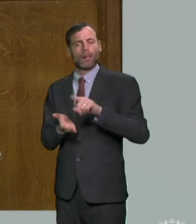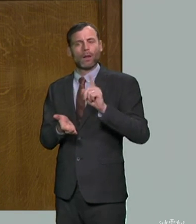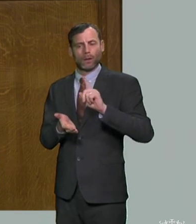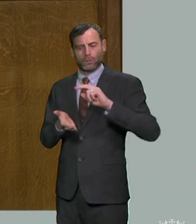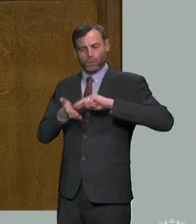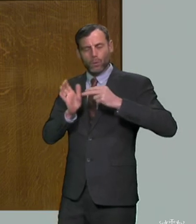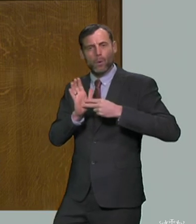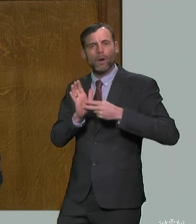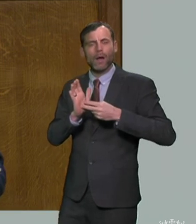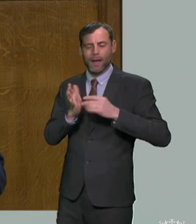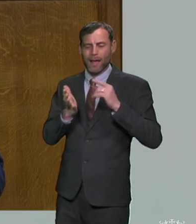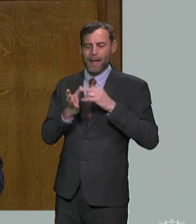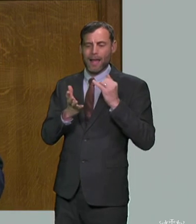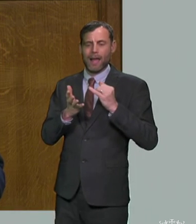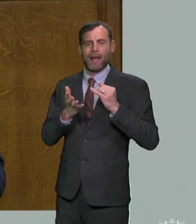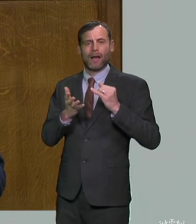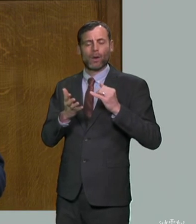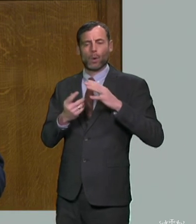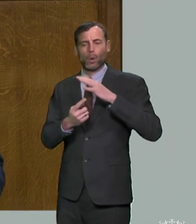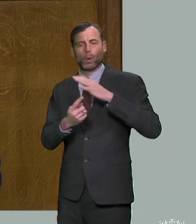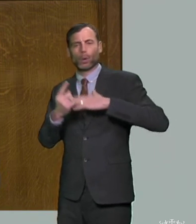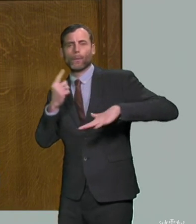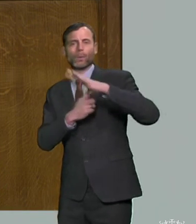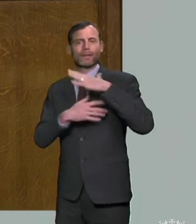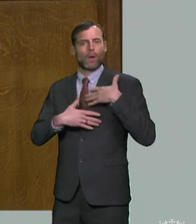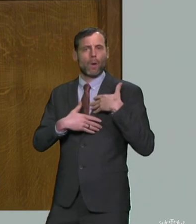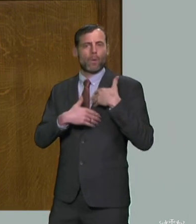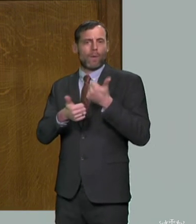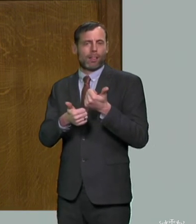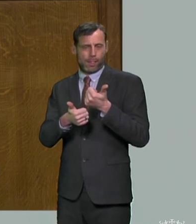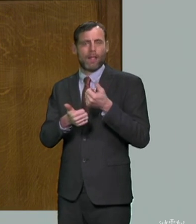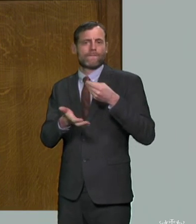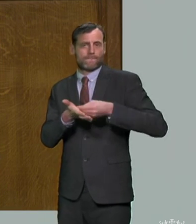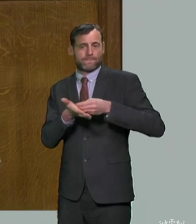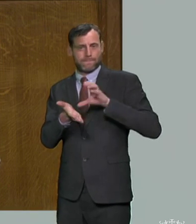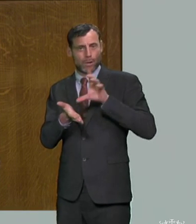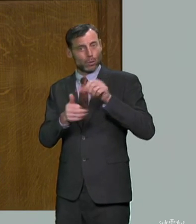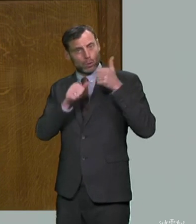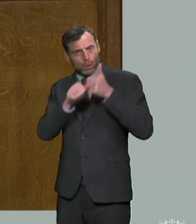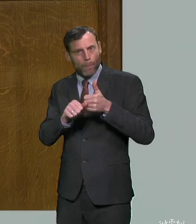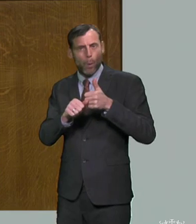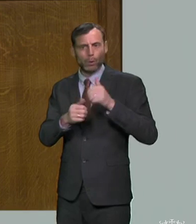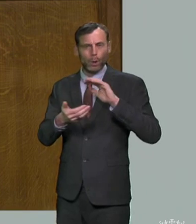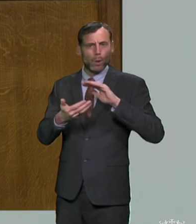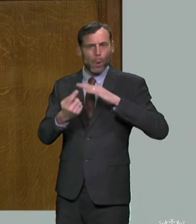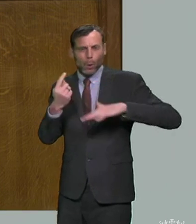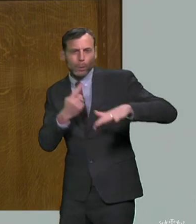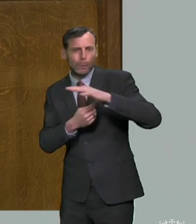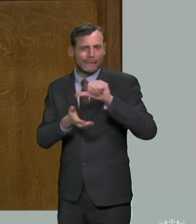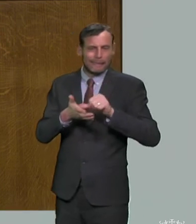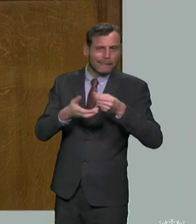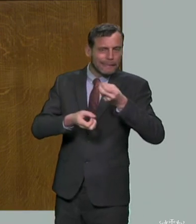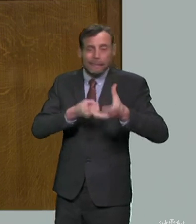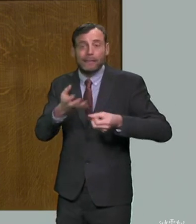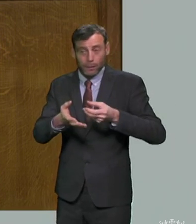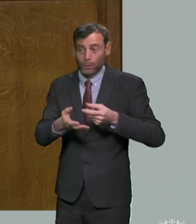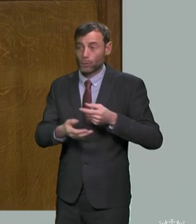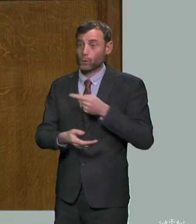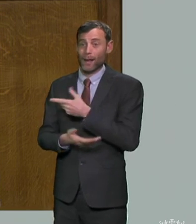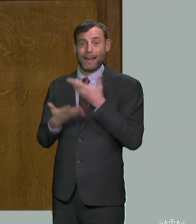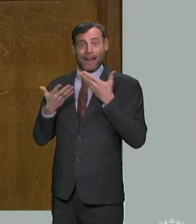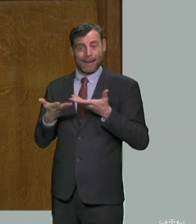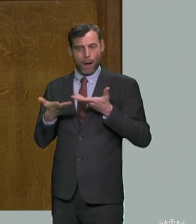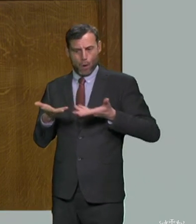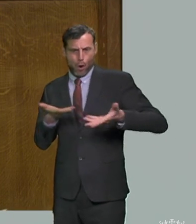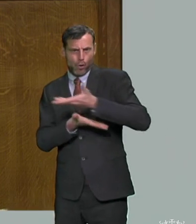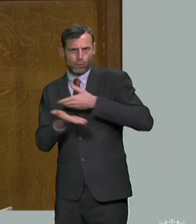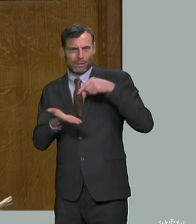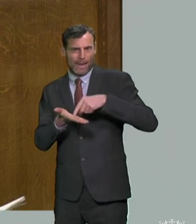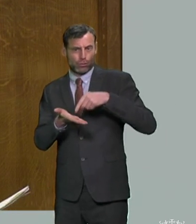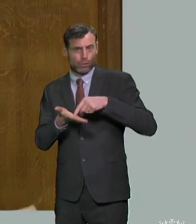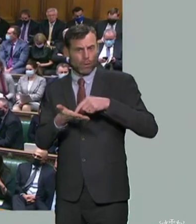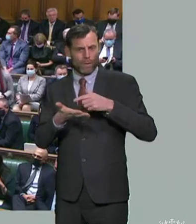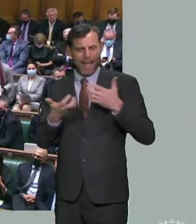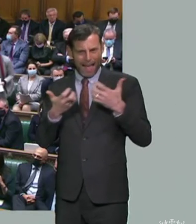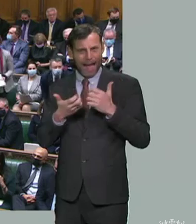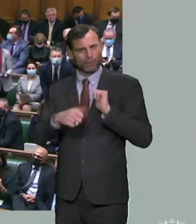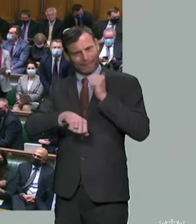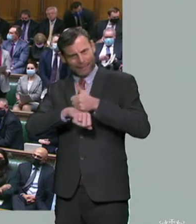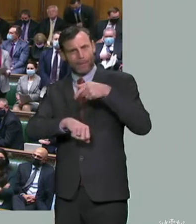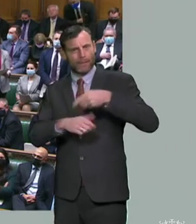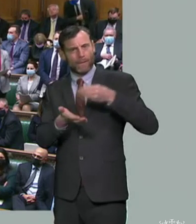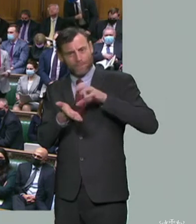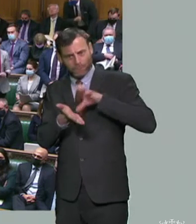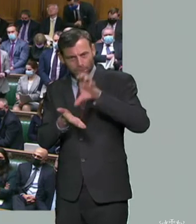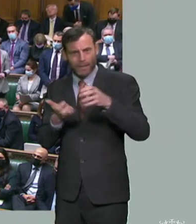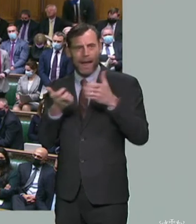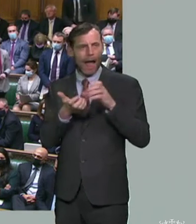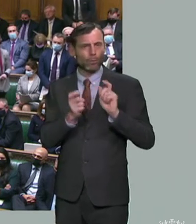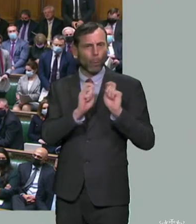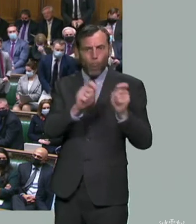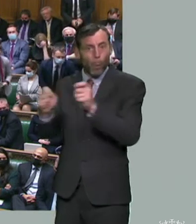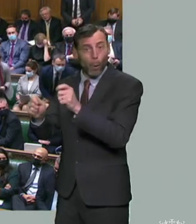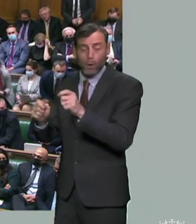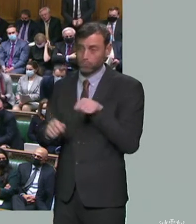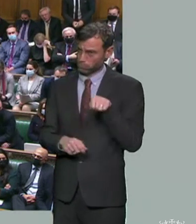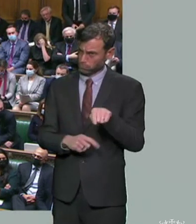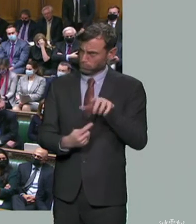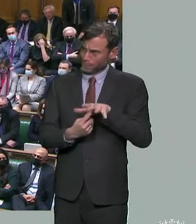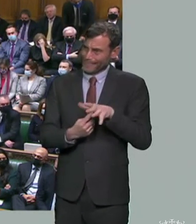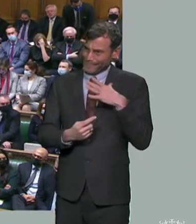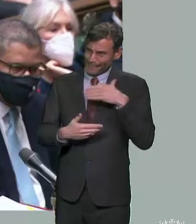Does the Prime Minister agree that funding through a new community wealth fund would be a catalyst to level up the most left-behind communities and that the Dormant Assets Bill should include specific provision for a consultation on the scope, shape and nature of such a fund?